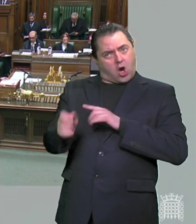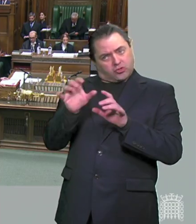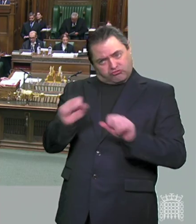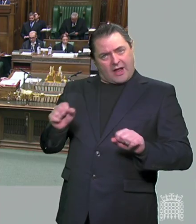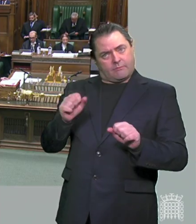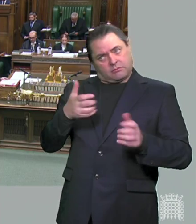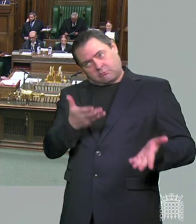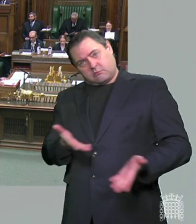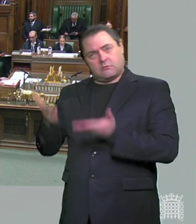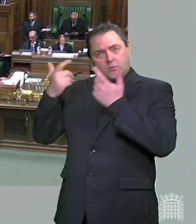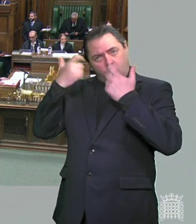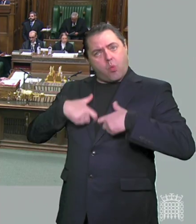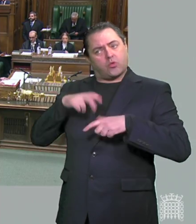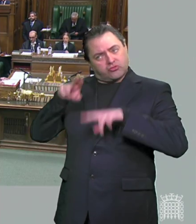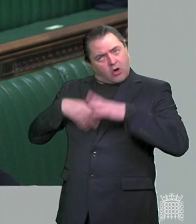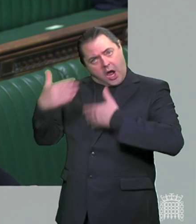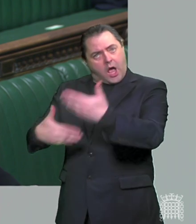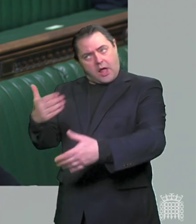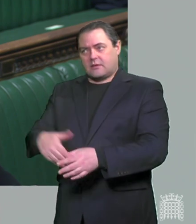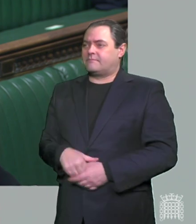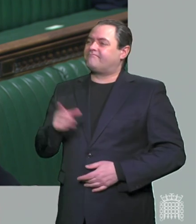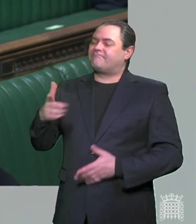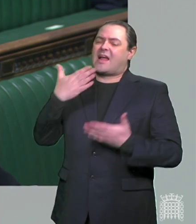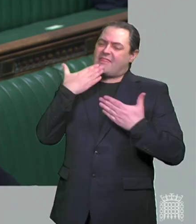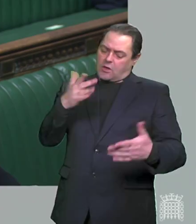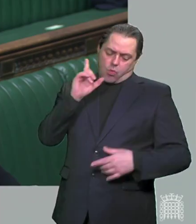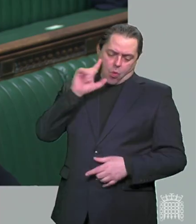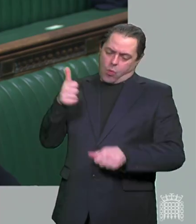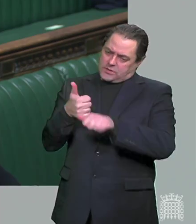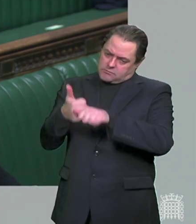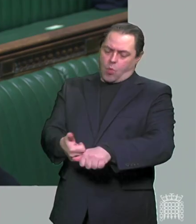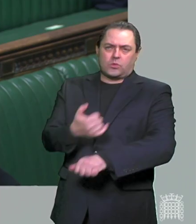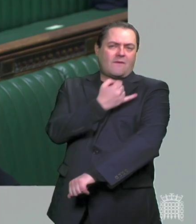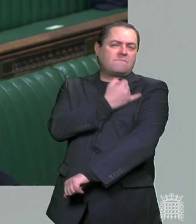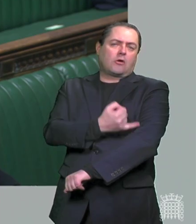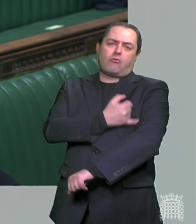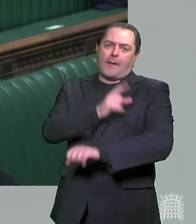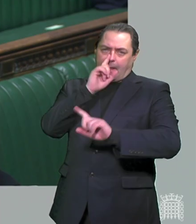I thank my honourable Friend for her question. She is always a great advocate for vulnerable people.